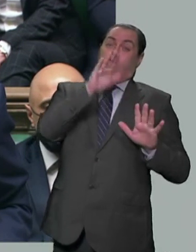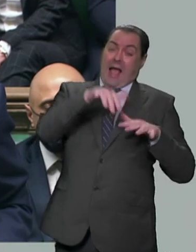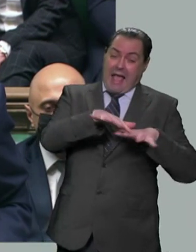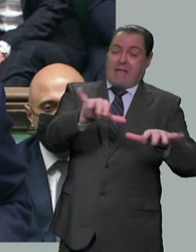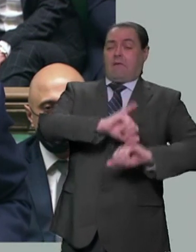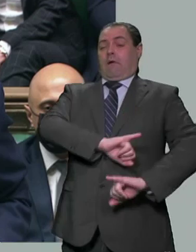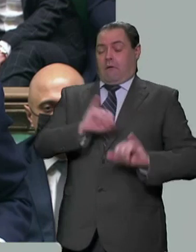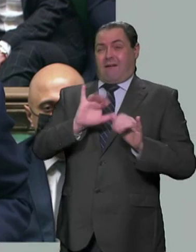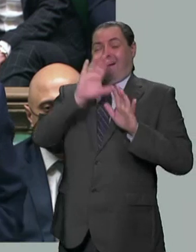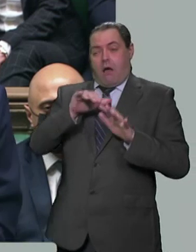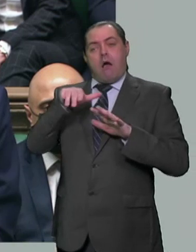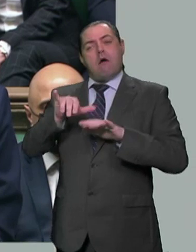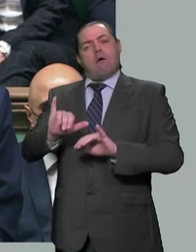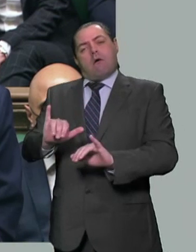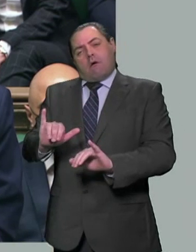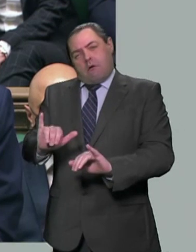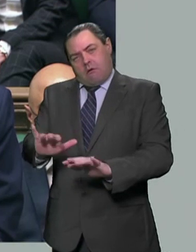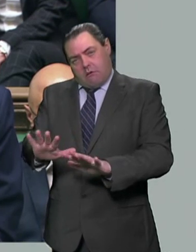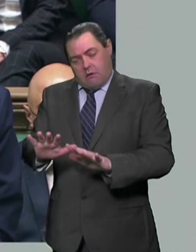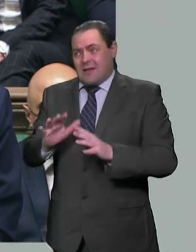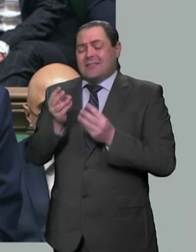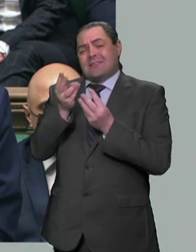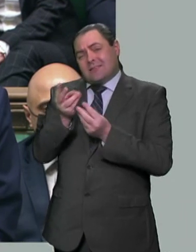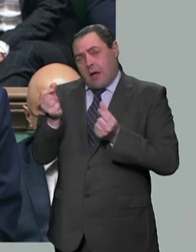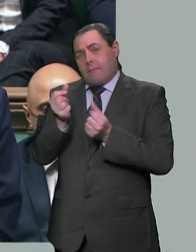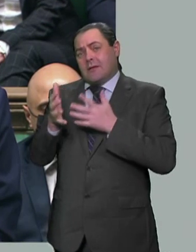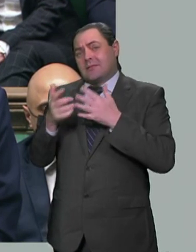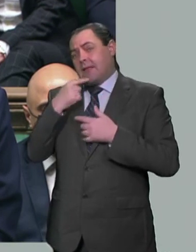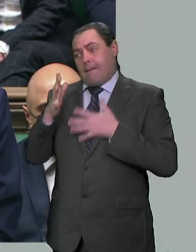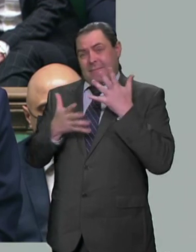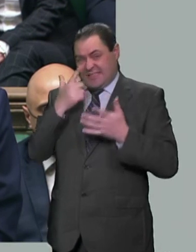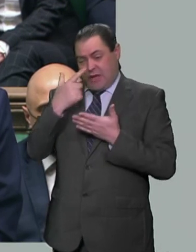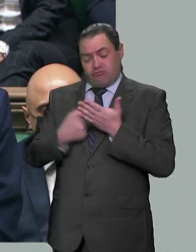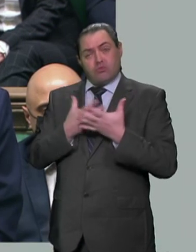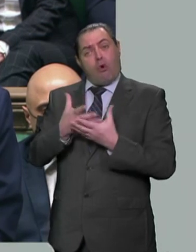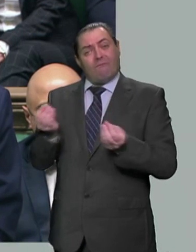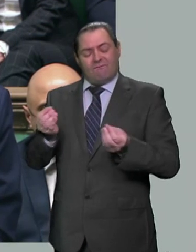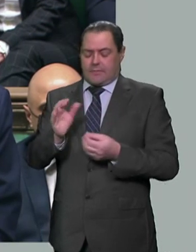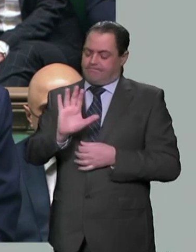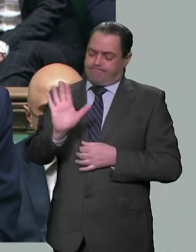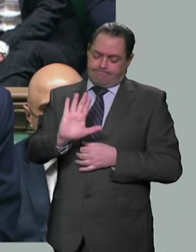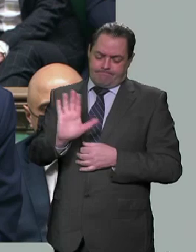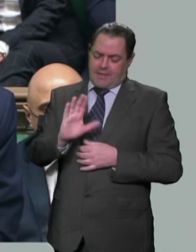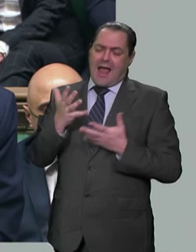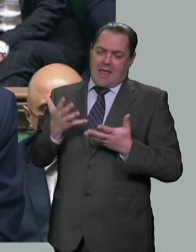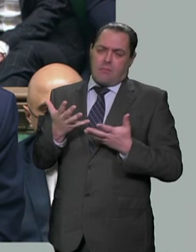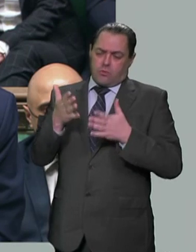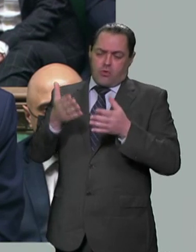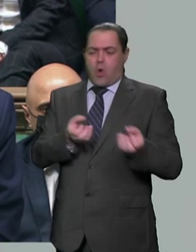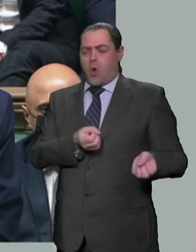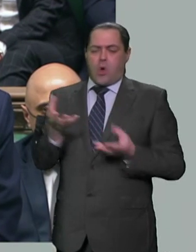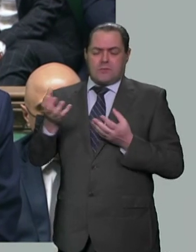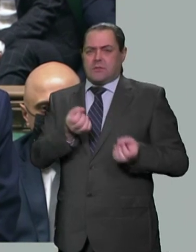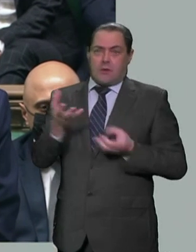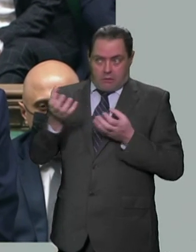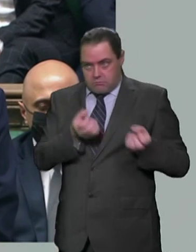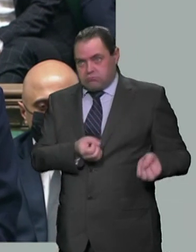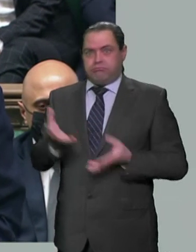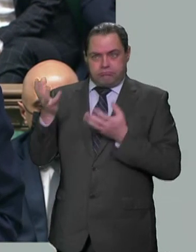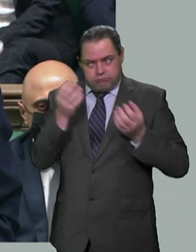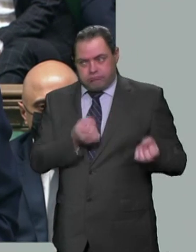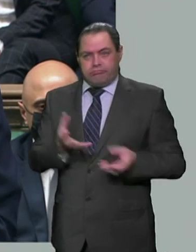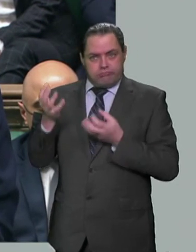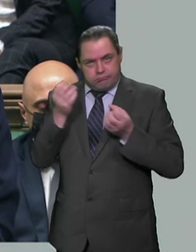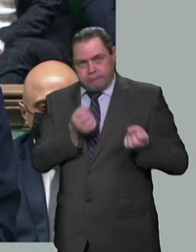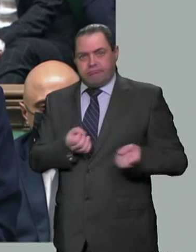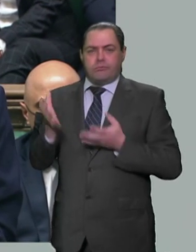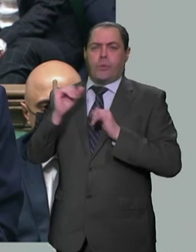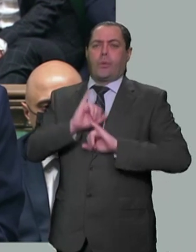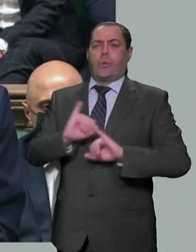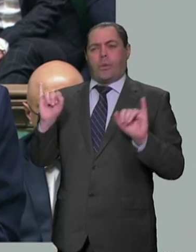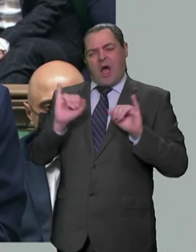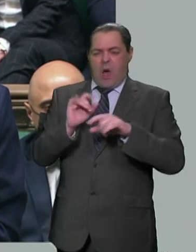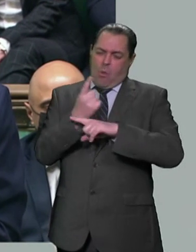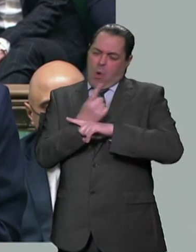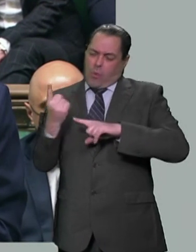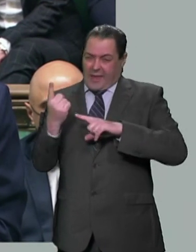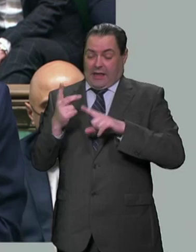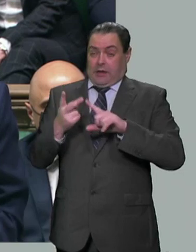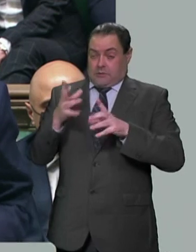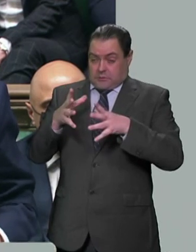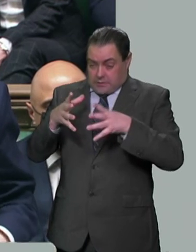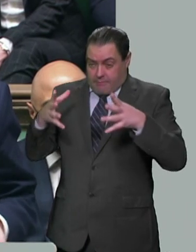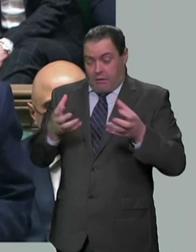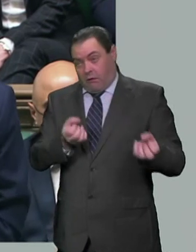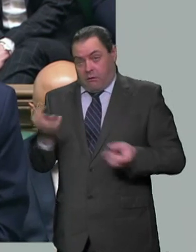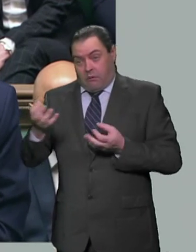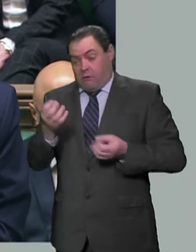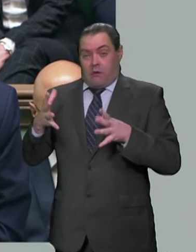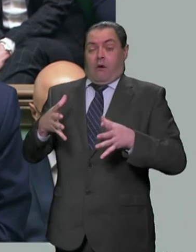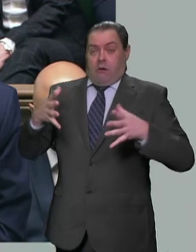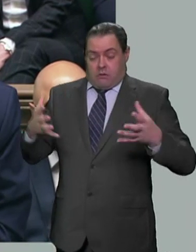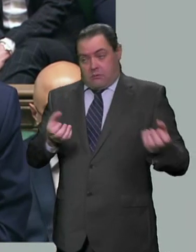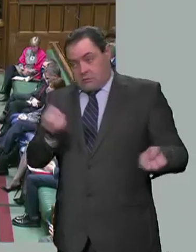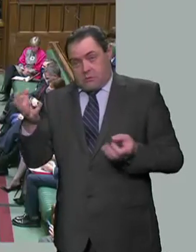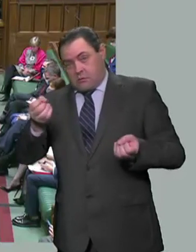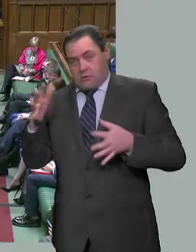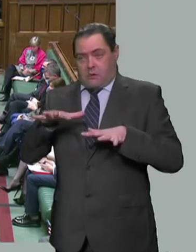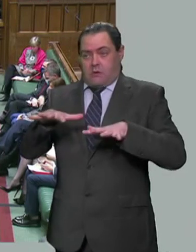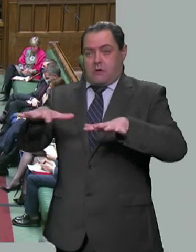I know that some honourable Members may therefore ask whether that means we can now do away with measures altogether, but I am sorry to report that hospital admissions are rising rapidly—doubling around every nine days—and there are more than 15,000 covid patients in hospital in England alone.